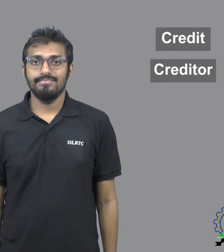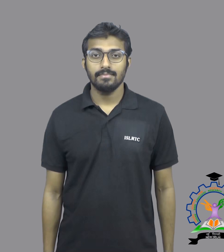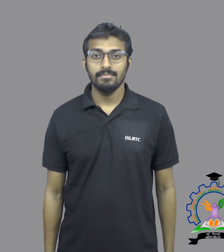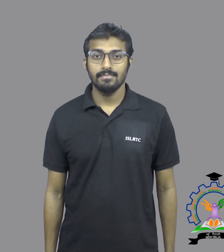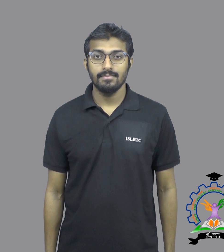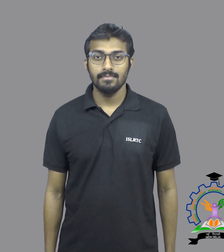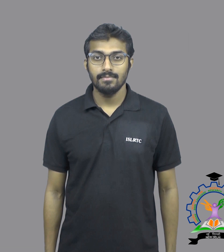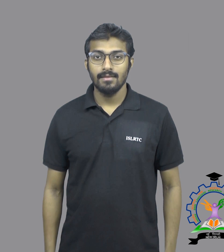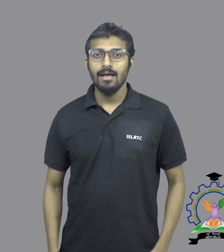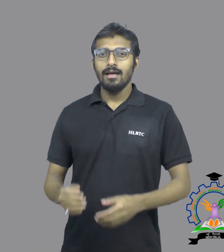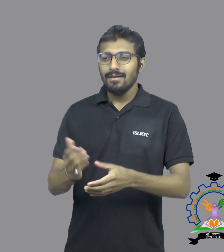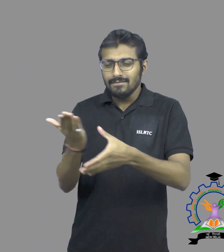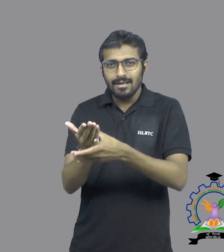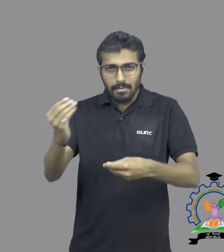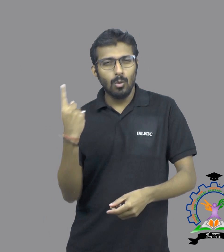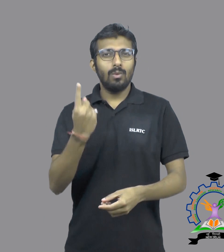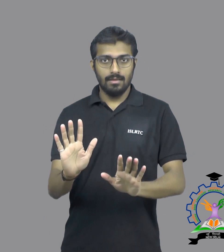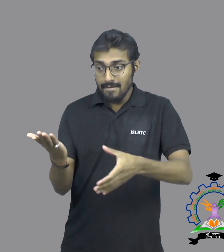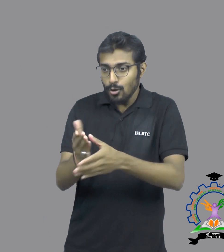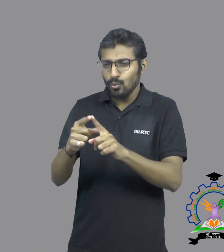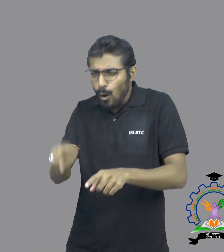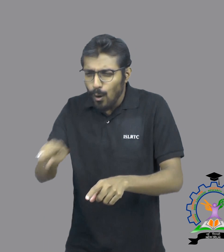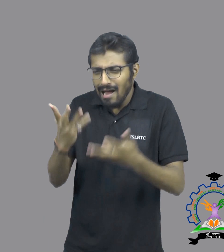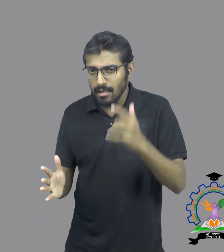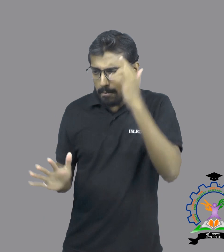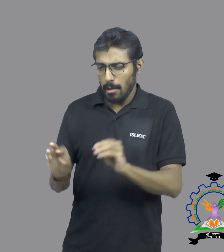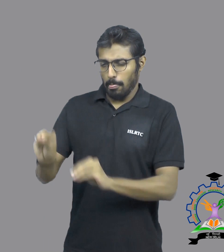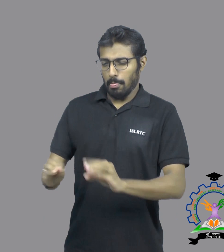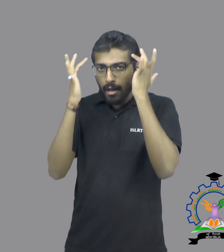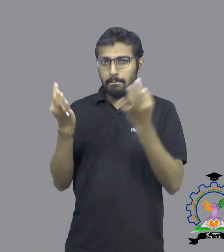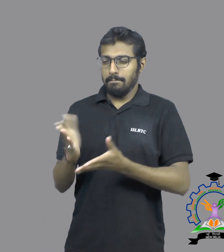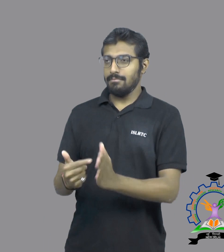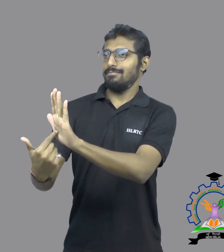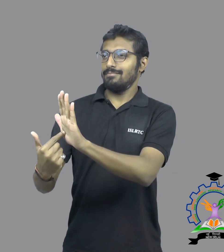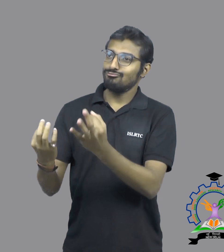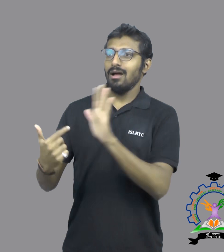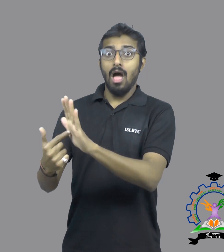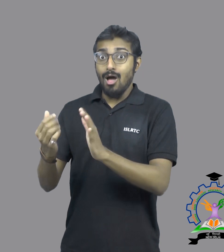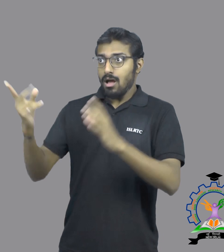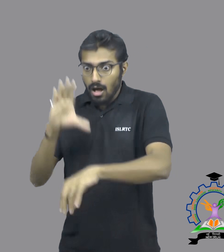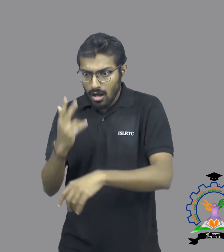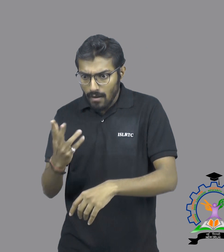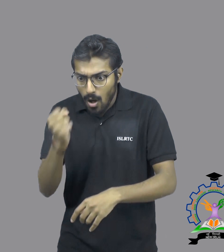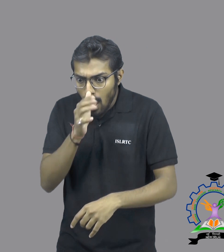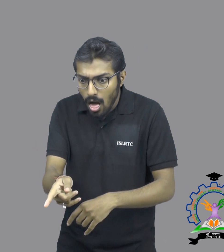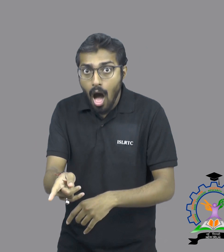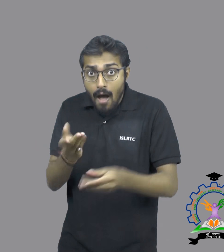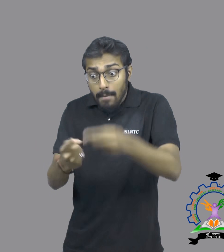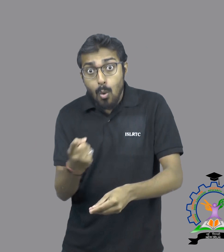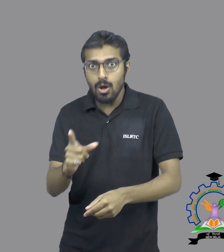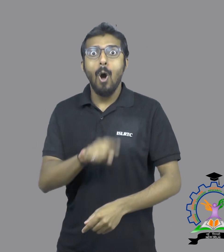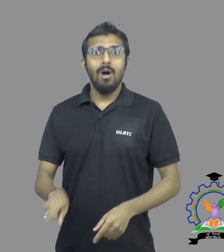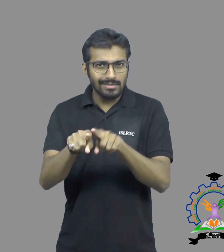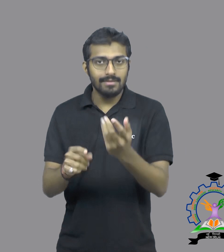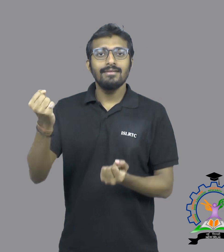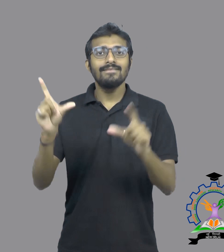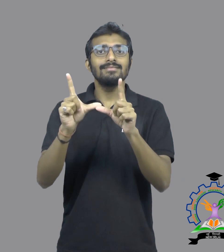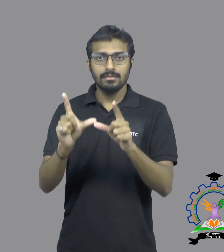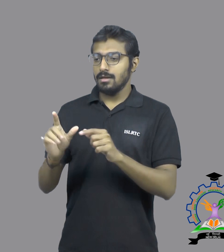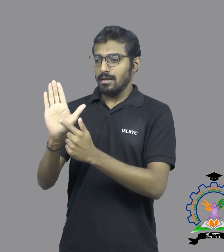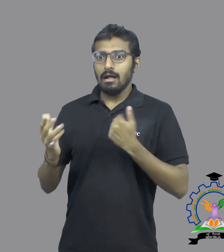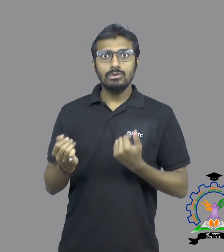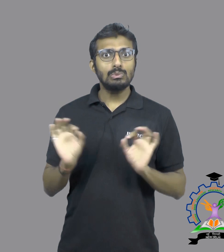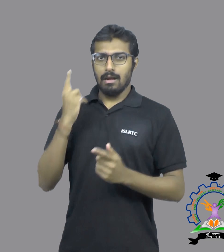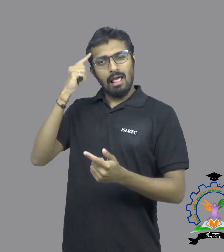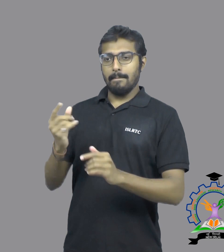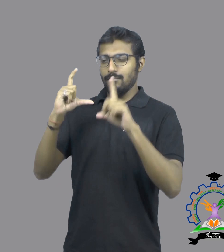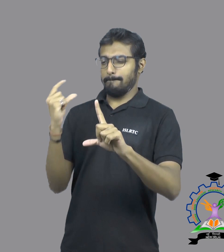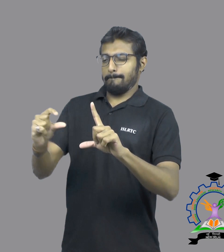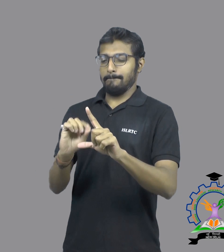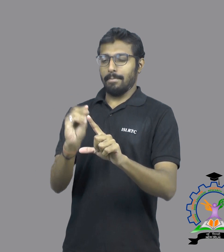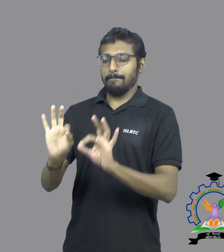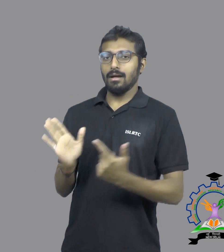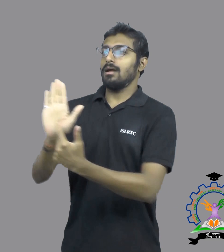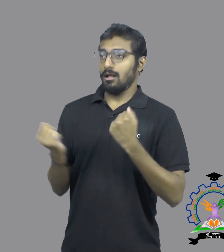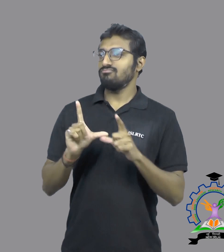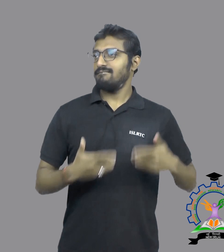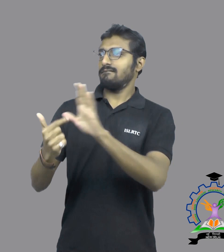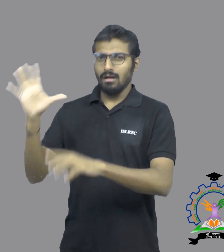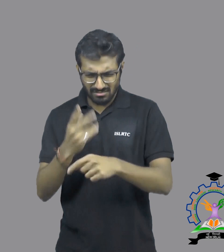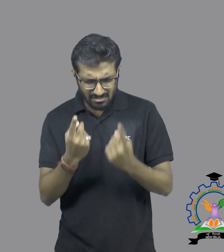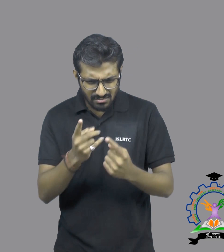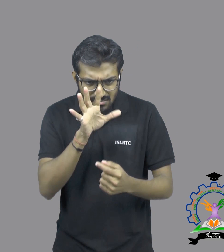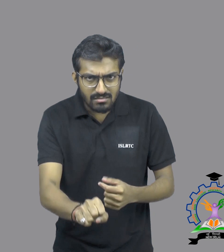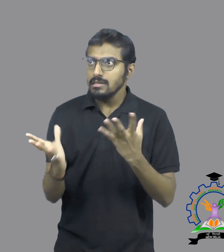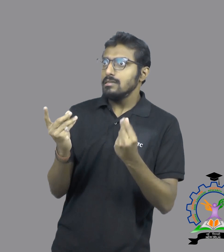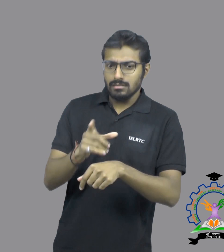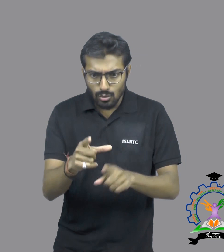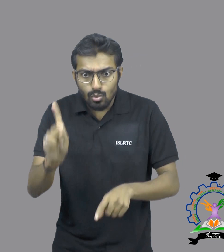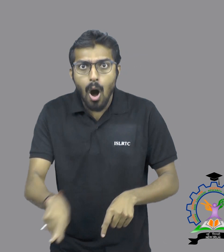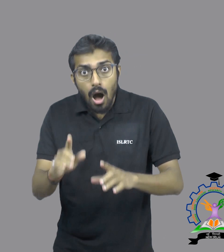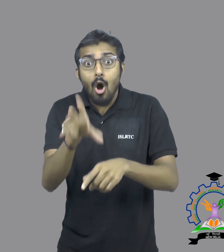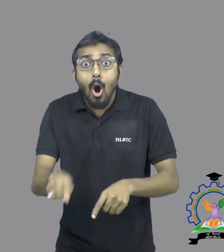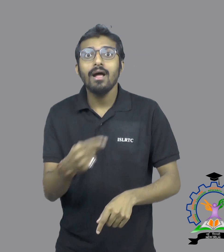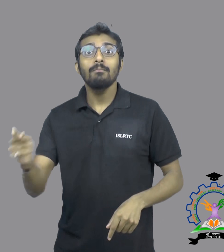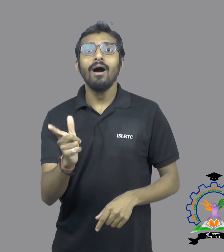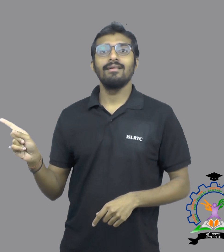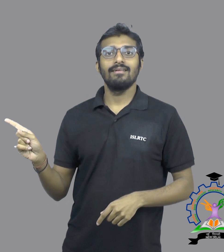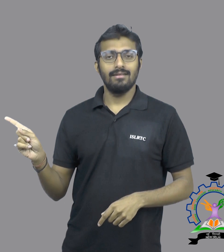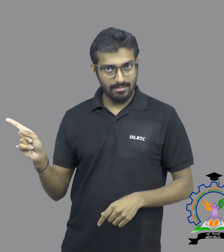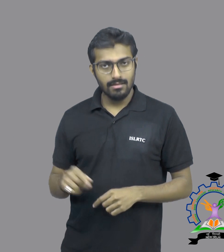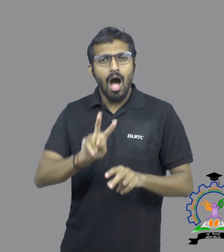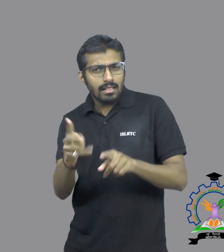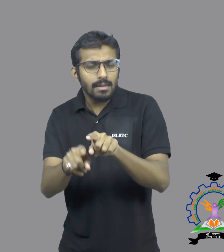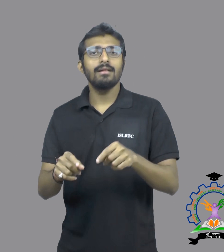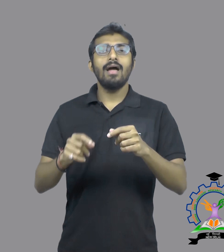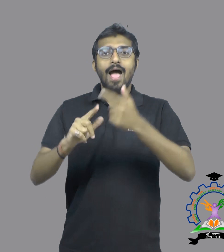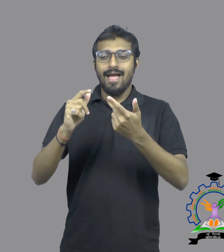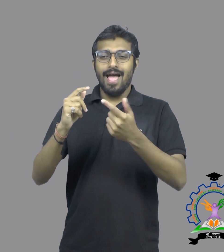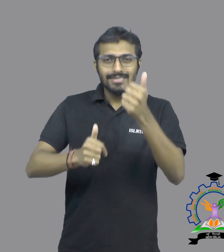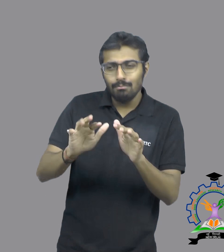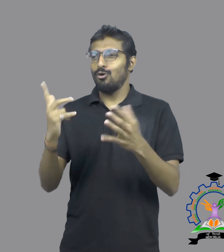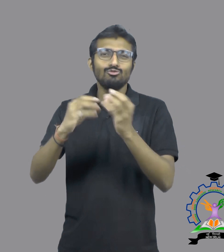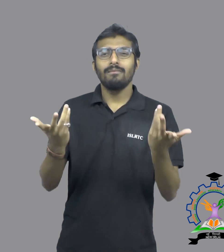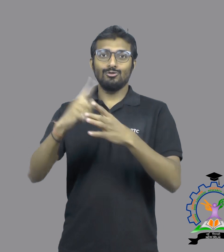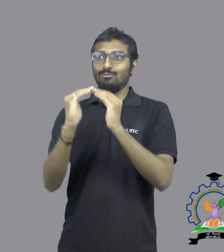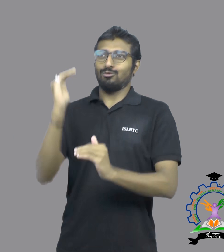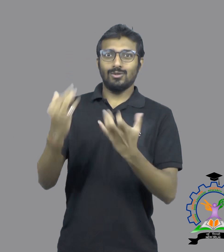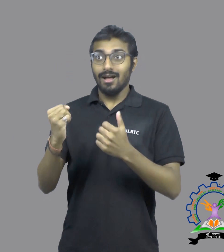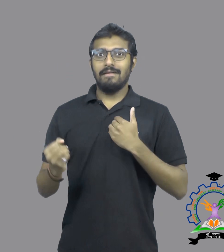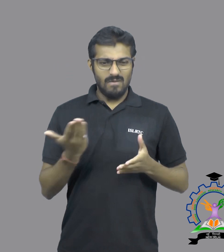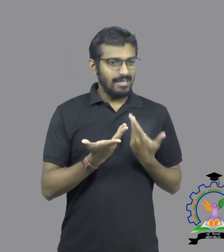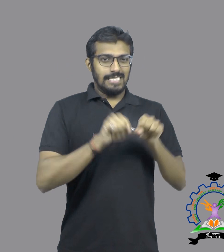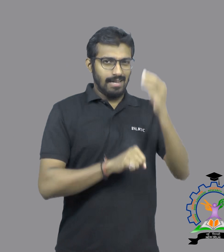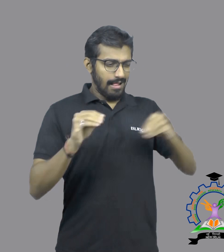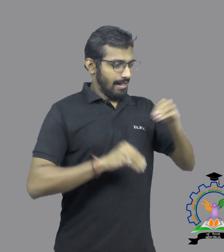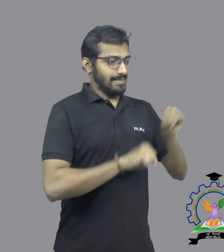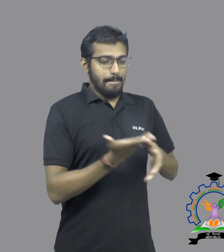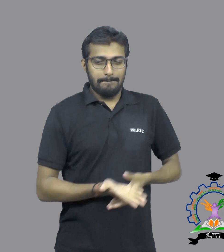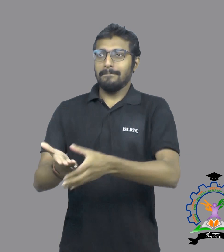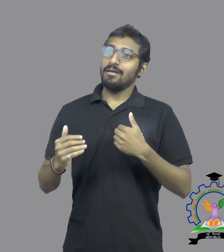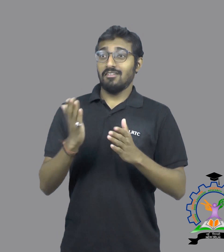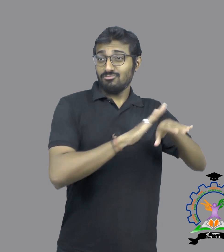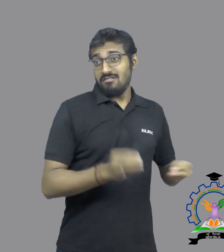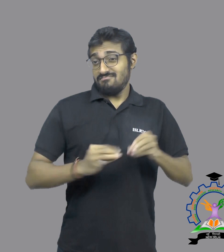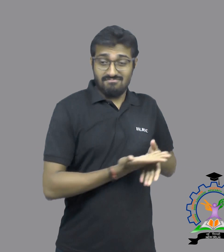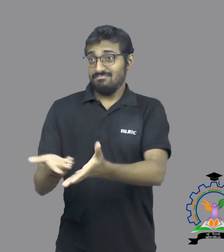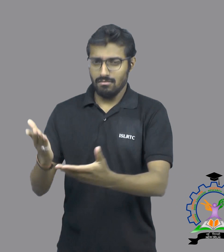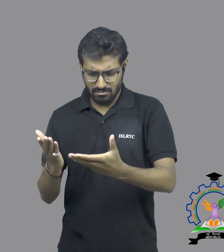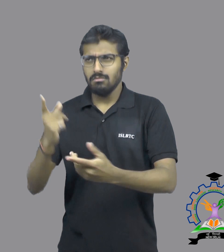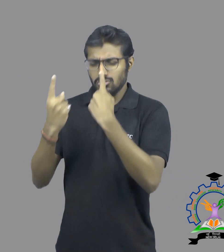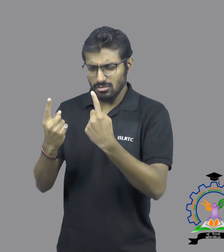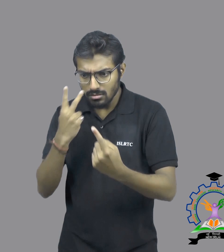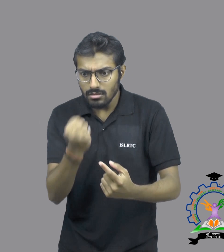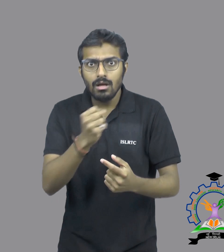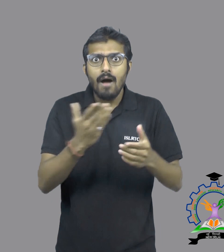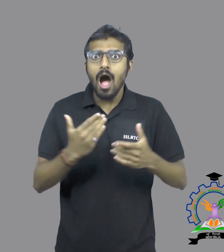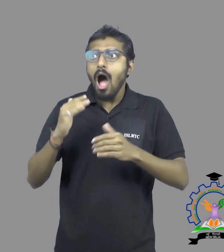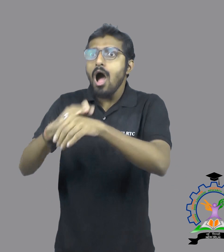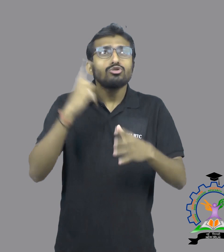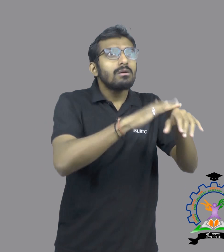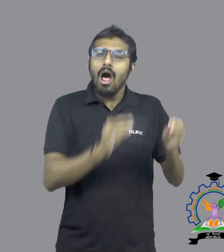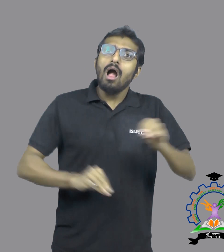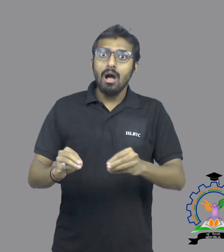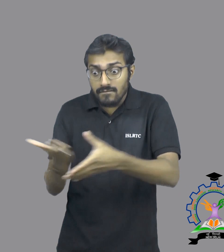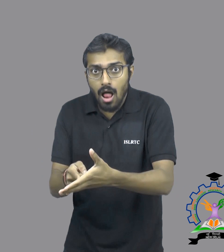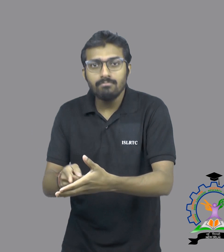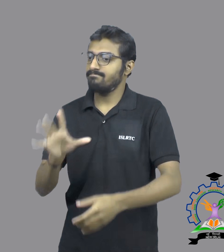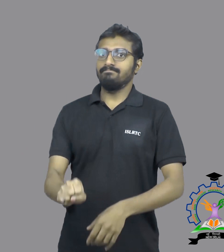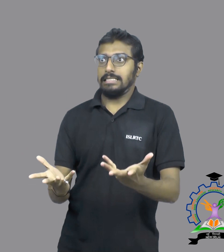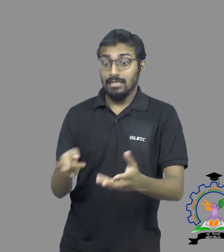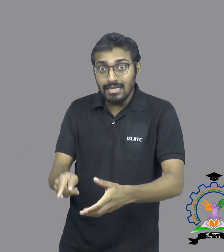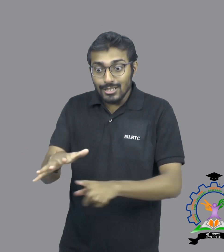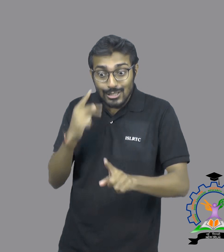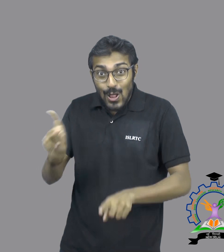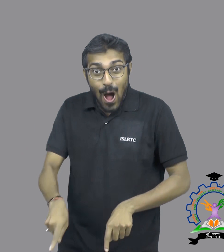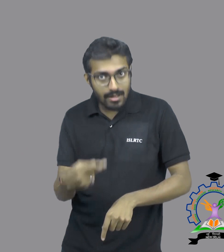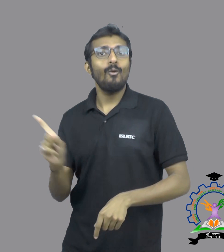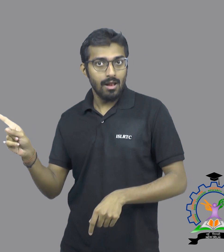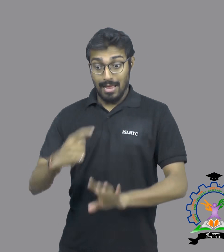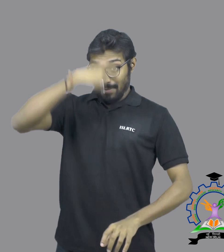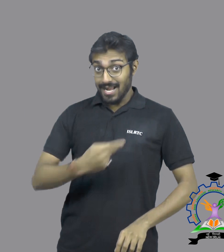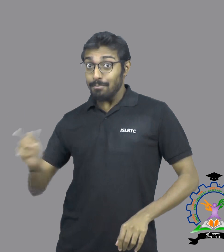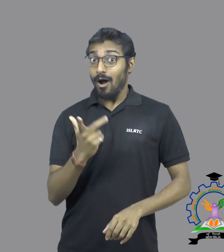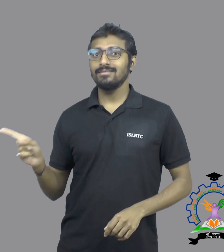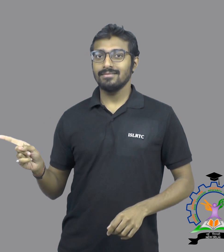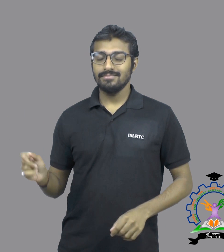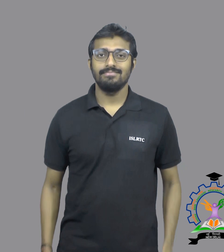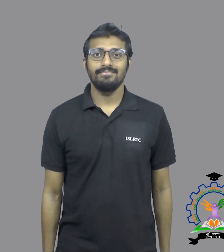Forgery Forger